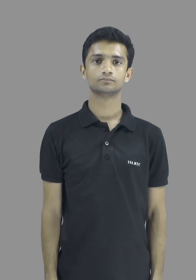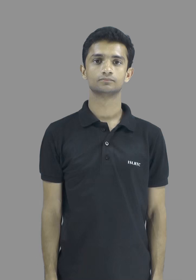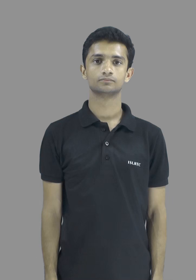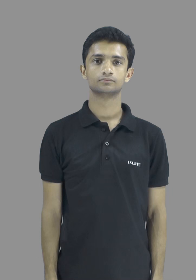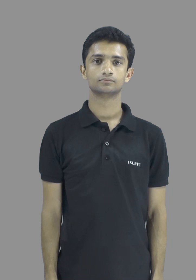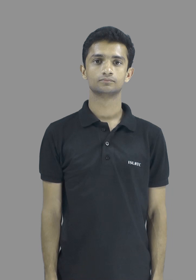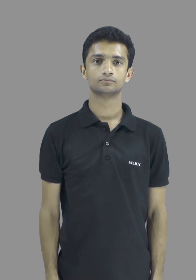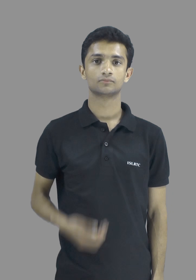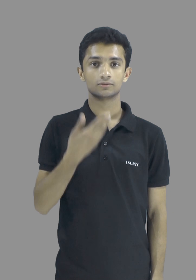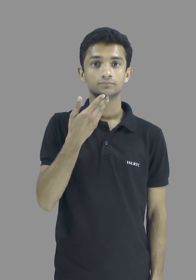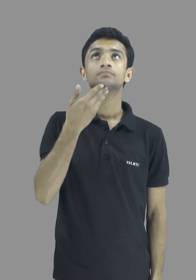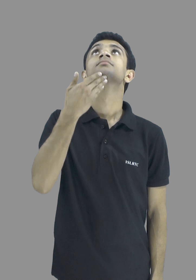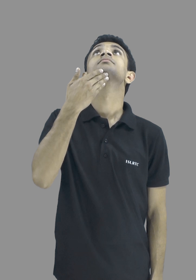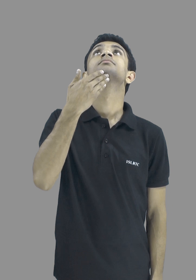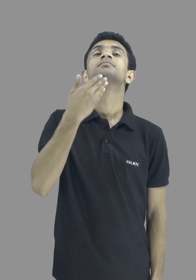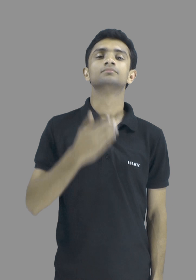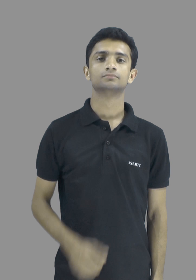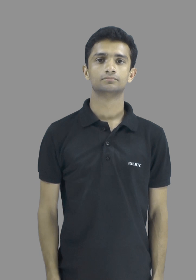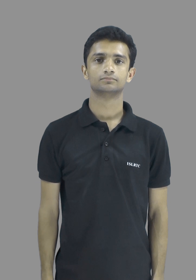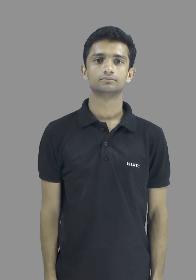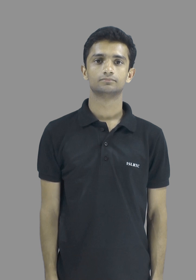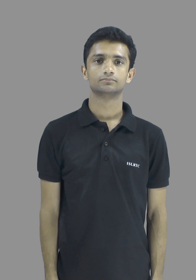Raise (Head)